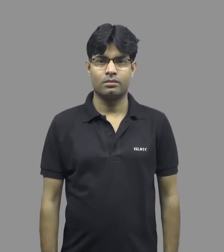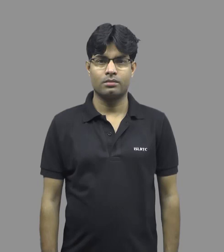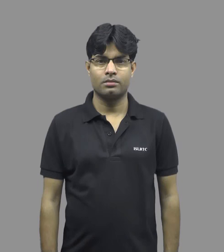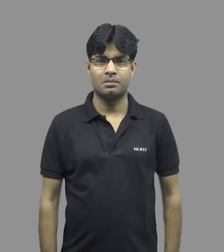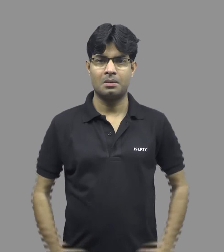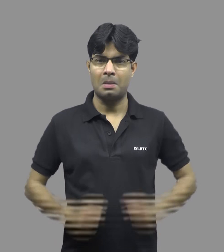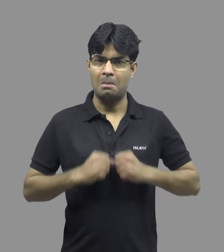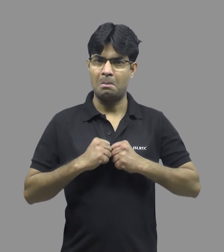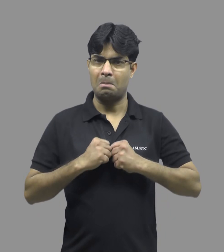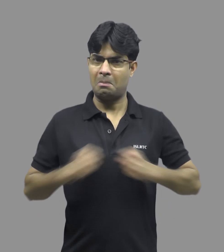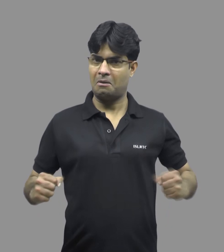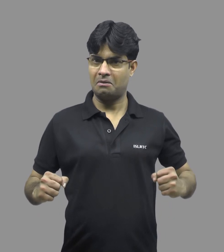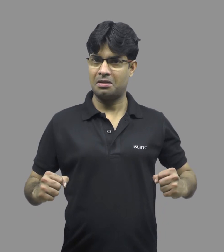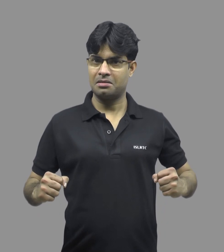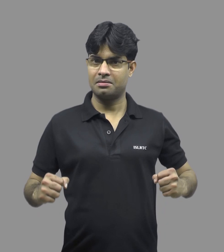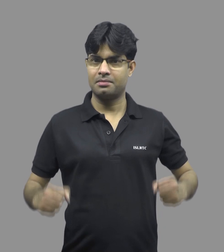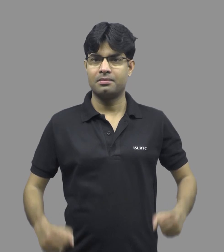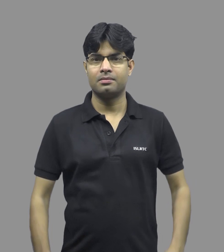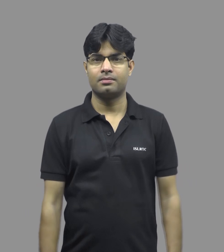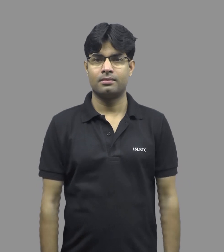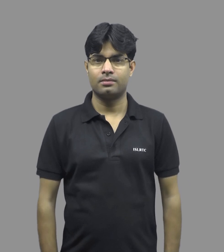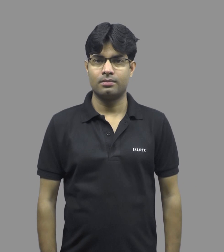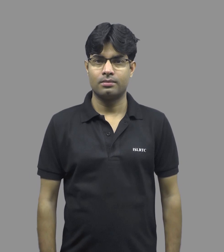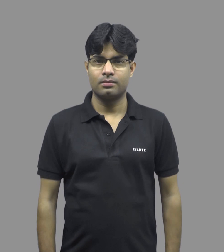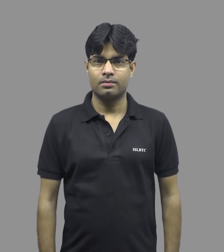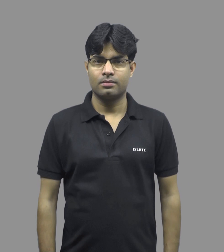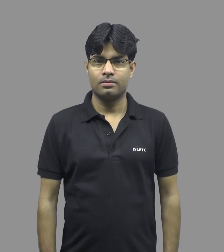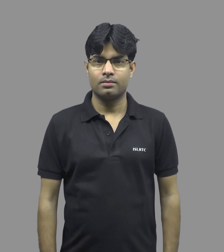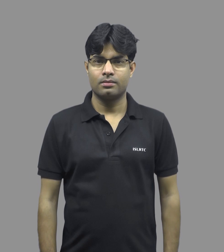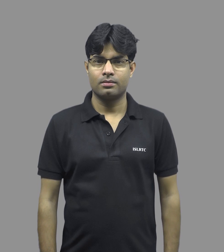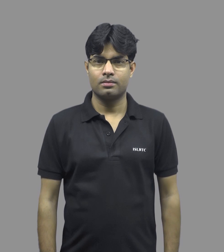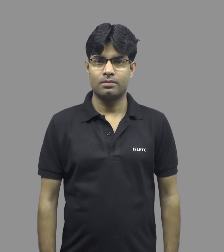Brave Bold Courageous Strong